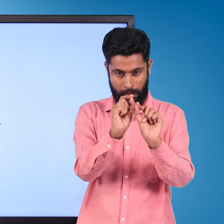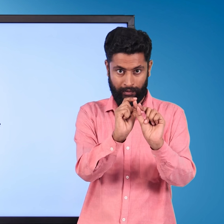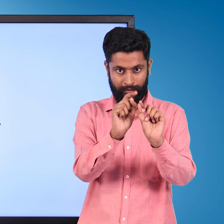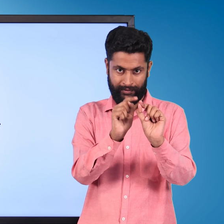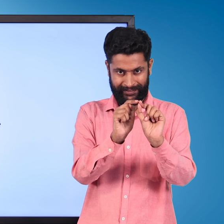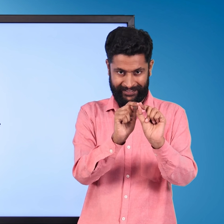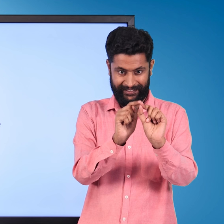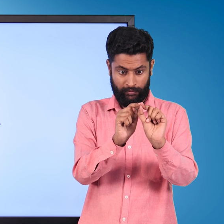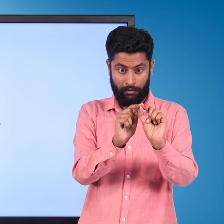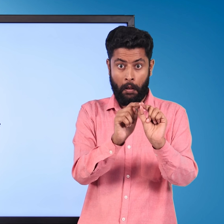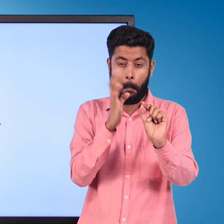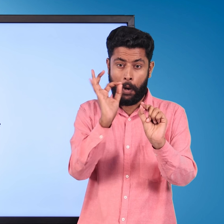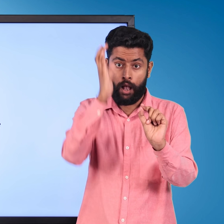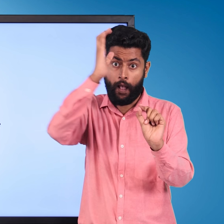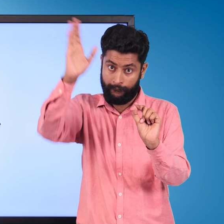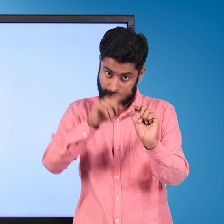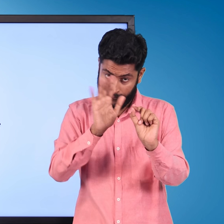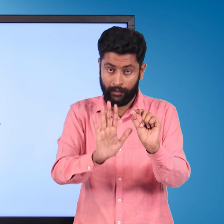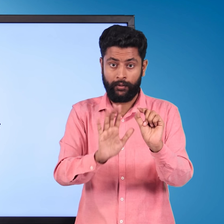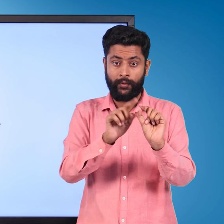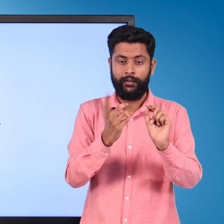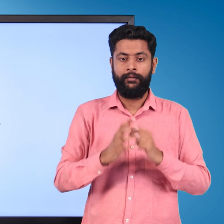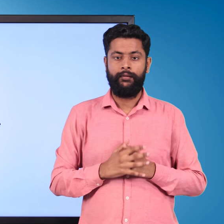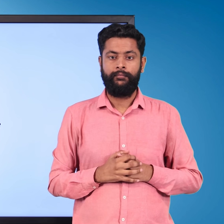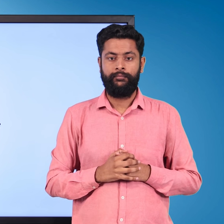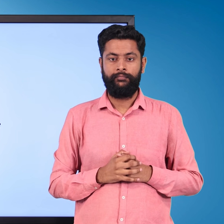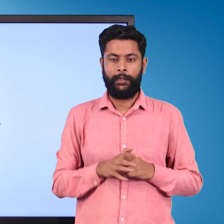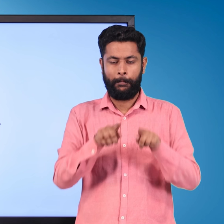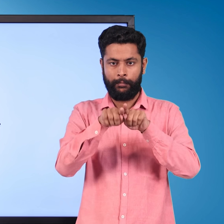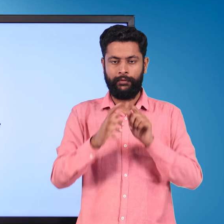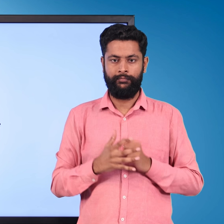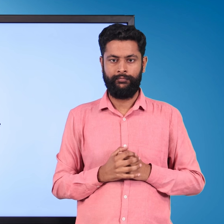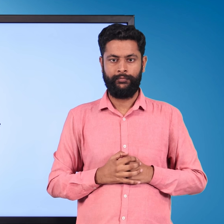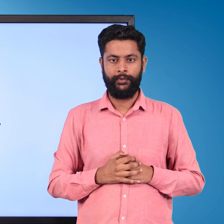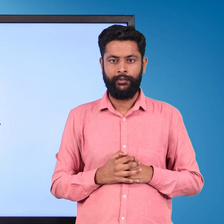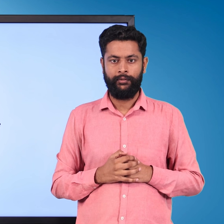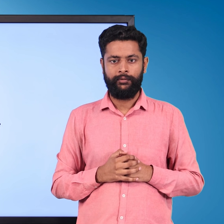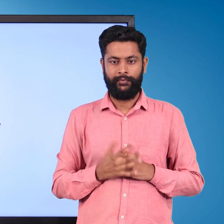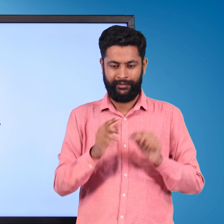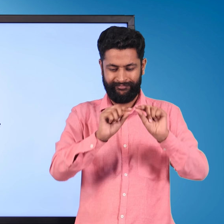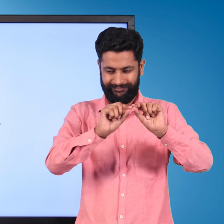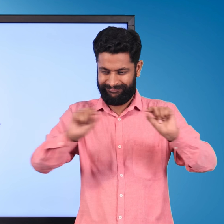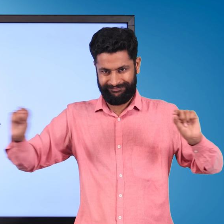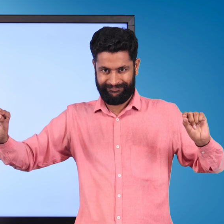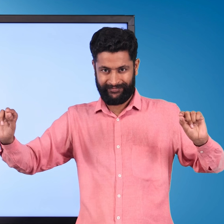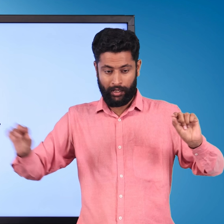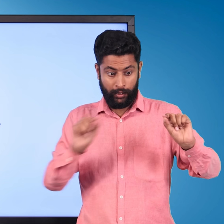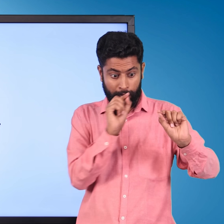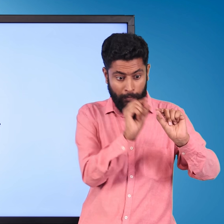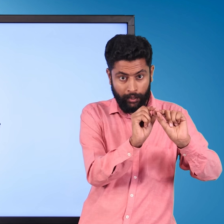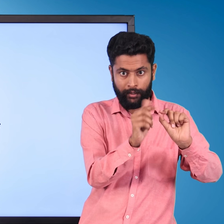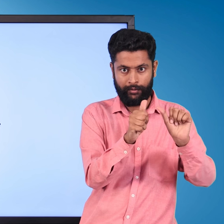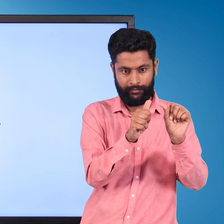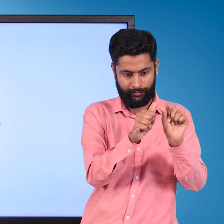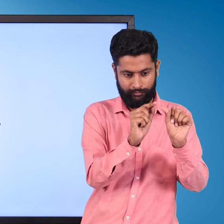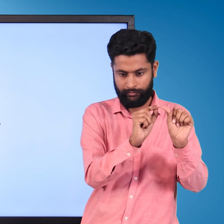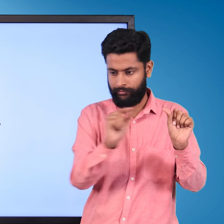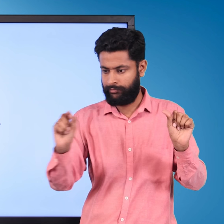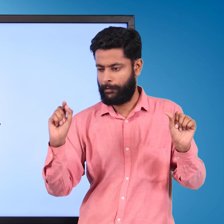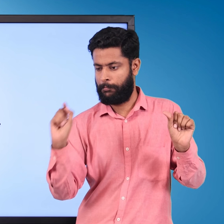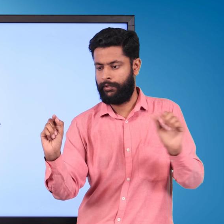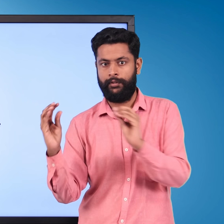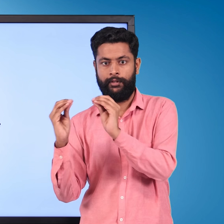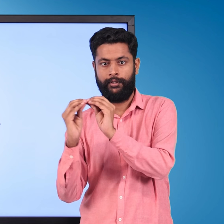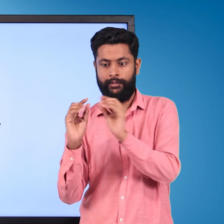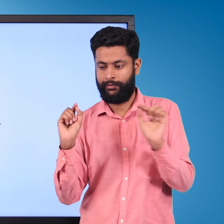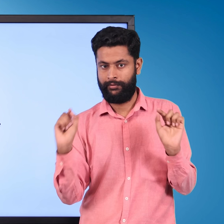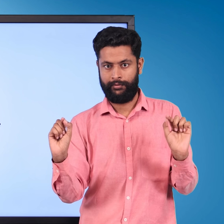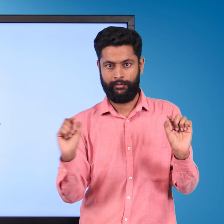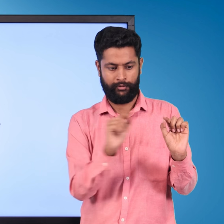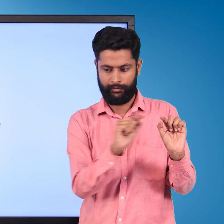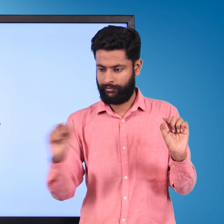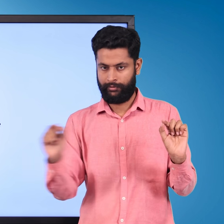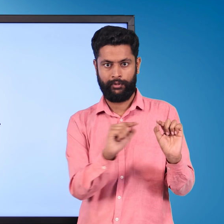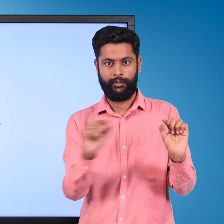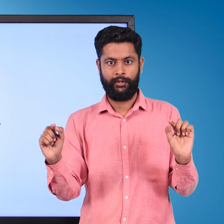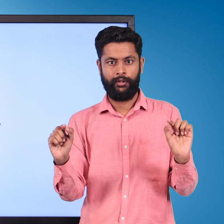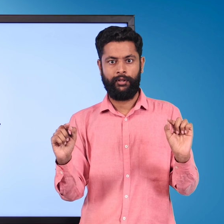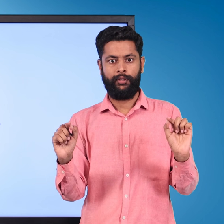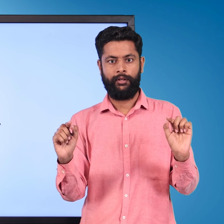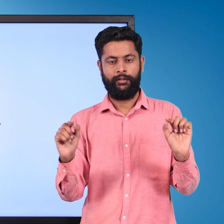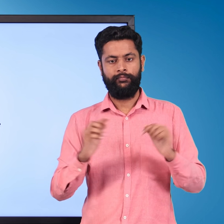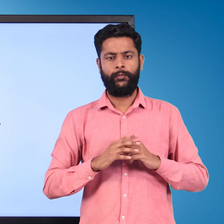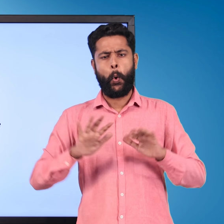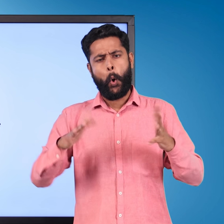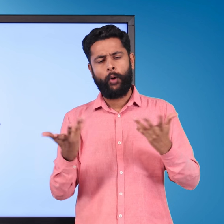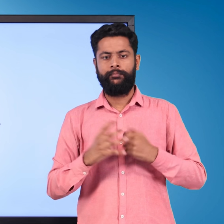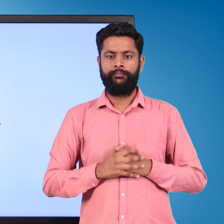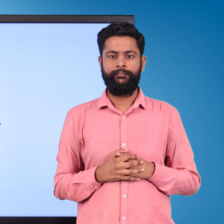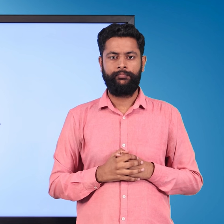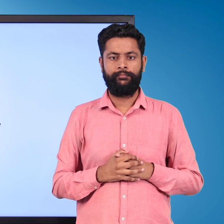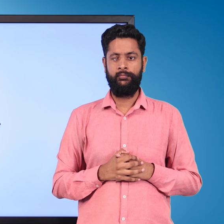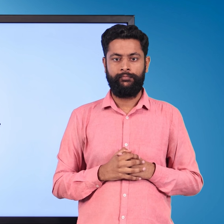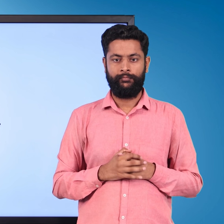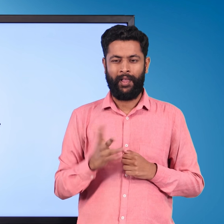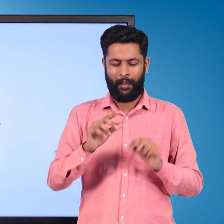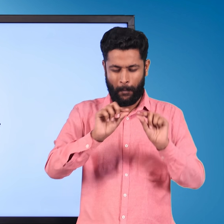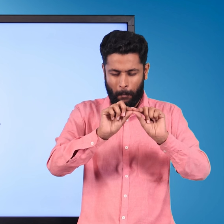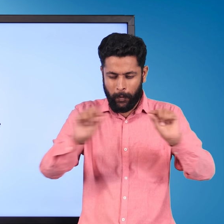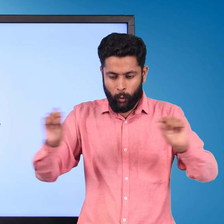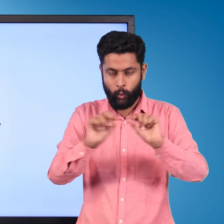is very important in geometry. For example, two points A and B can be connected with a line. Or we can say that